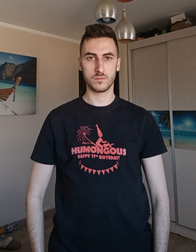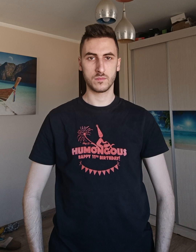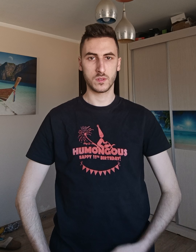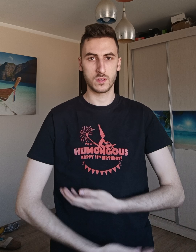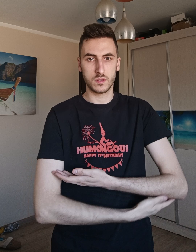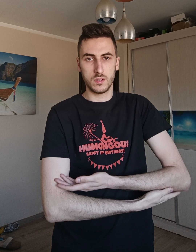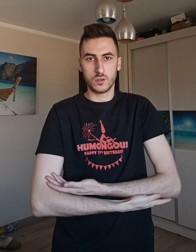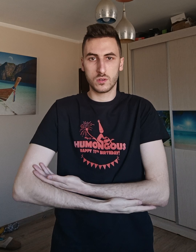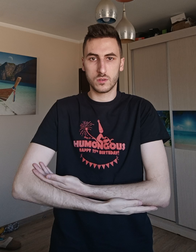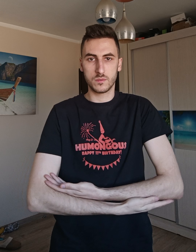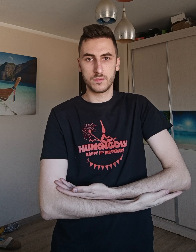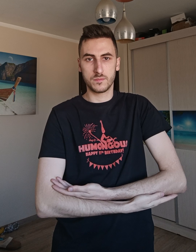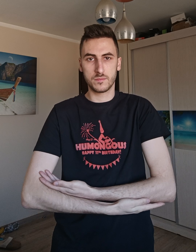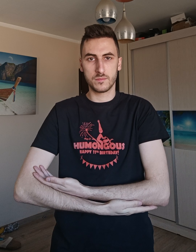תינוק